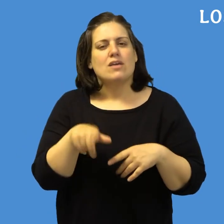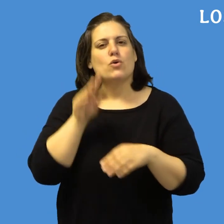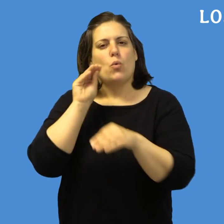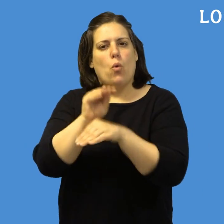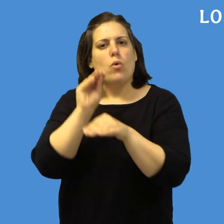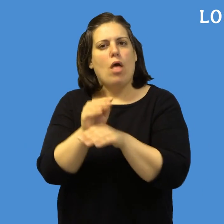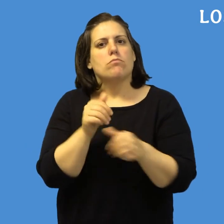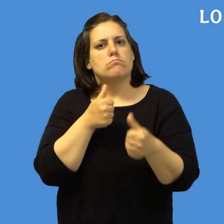cuidar